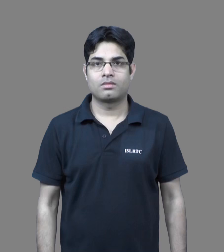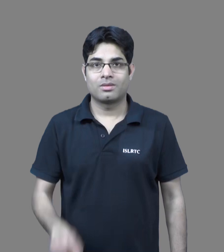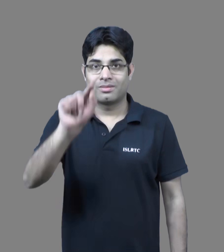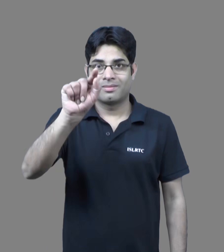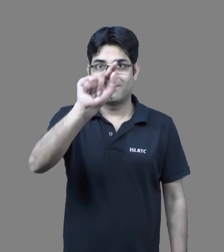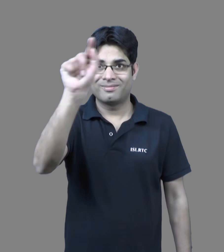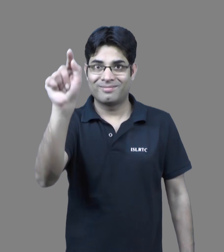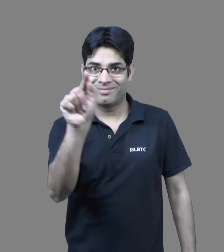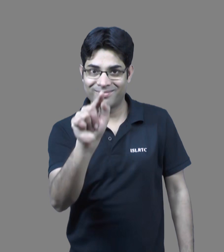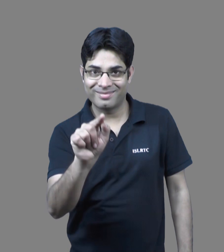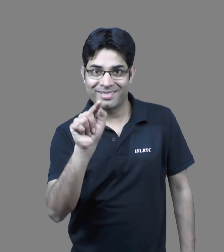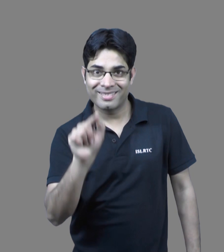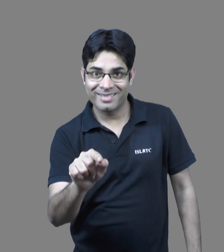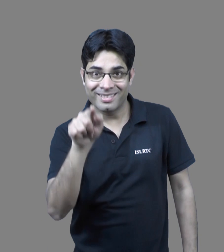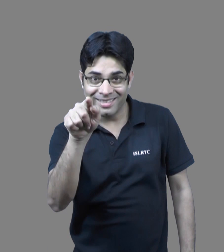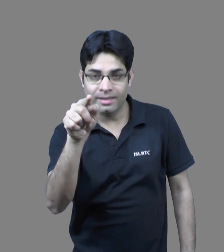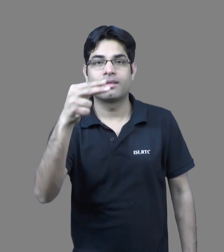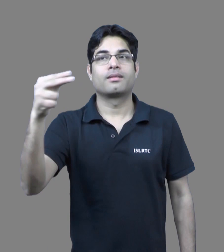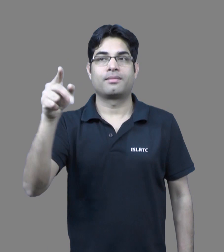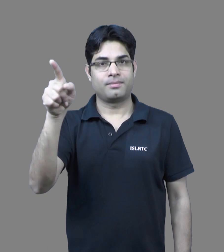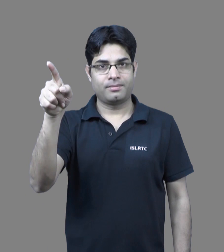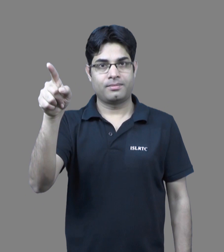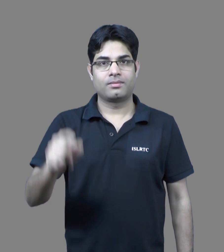Question Mark